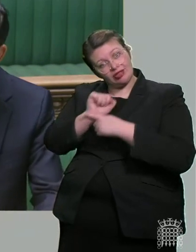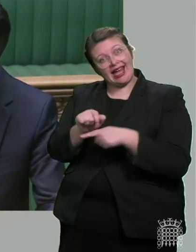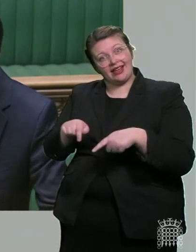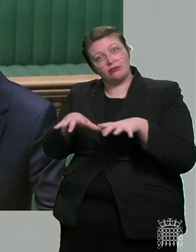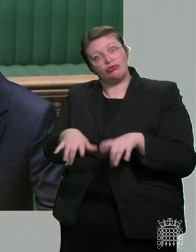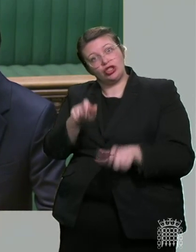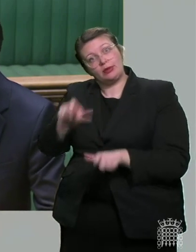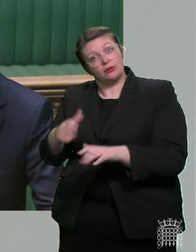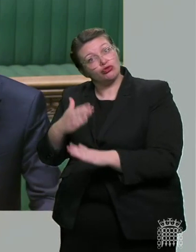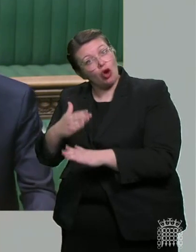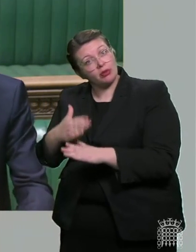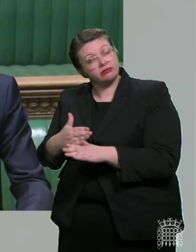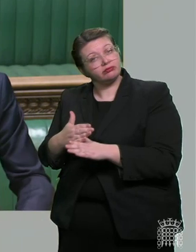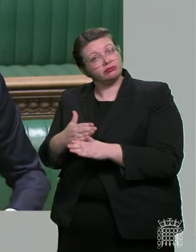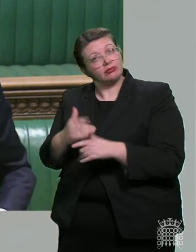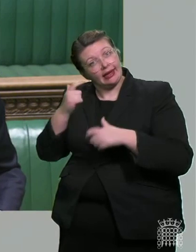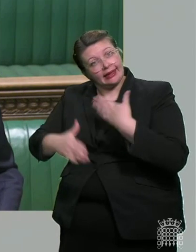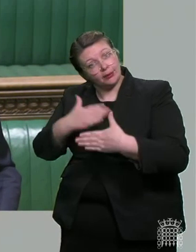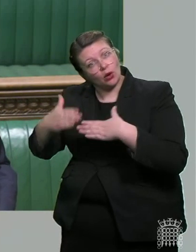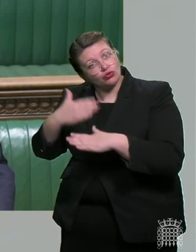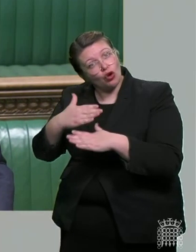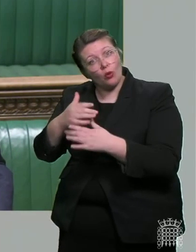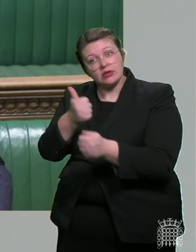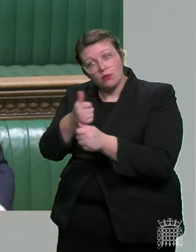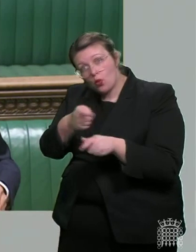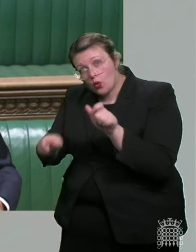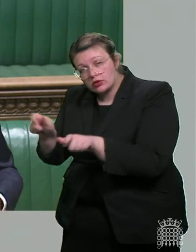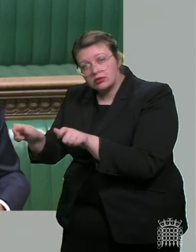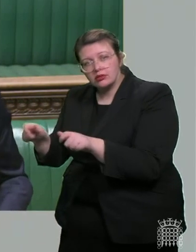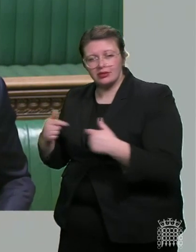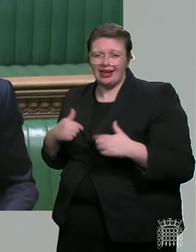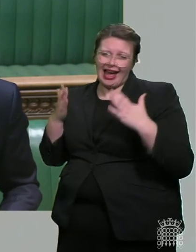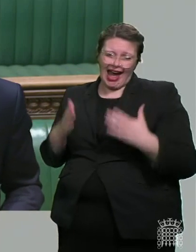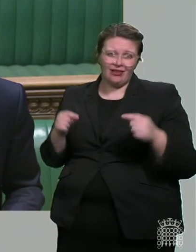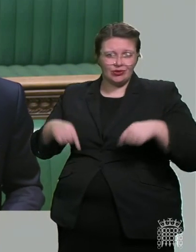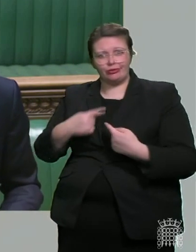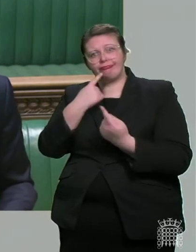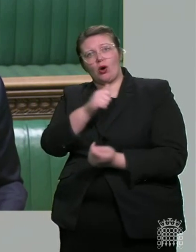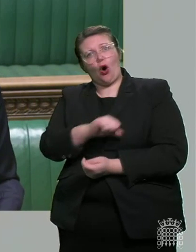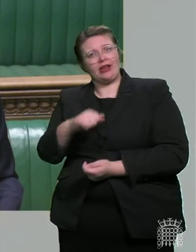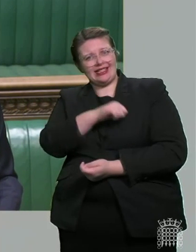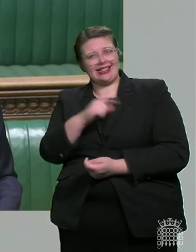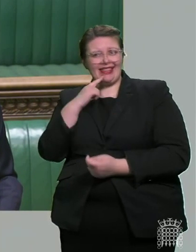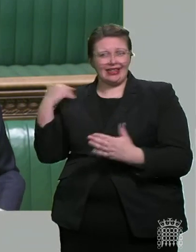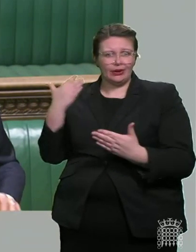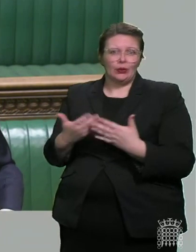This Budget is honest about the challenges facing our public finances and how we will begin to fix them.